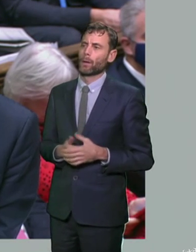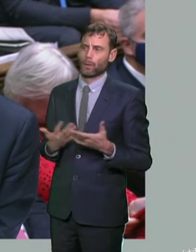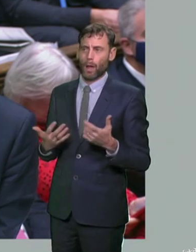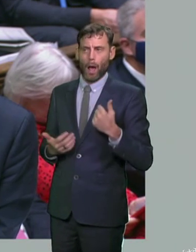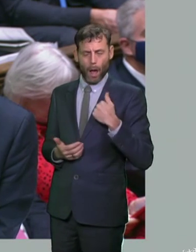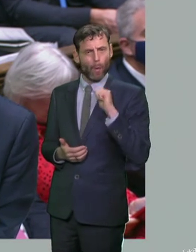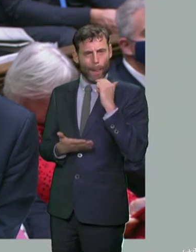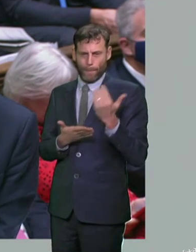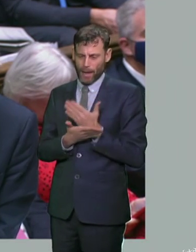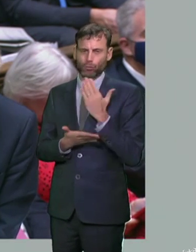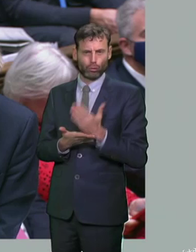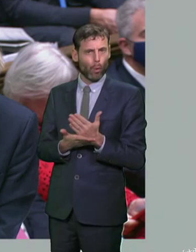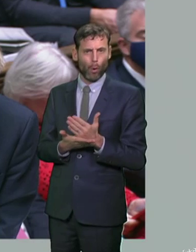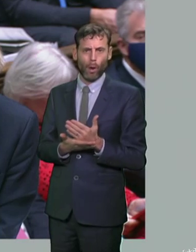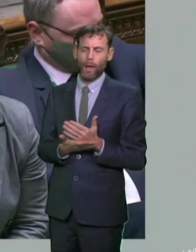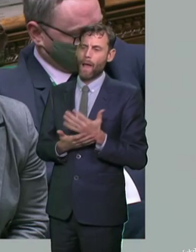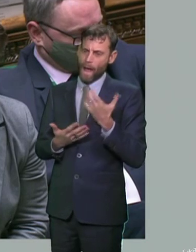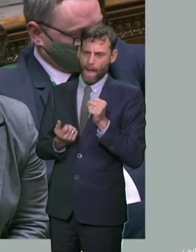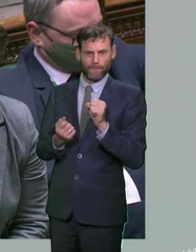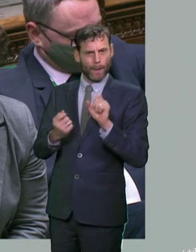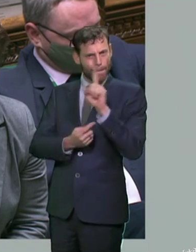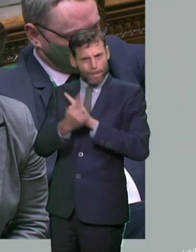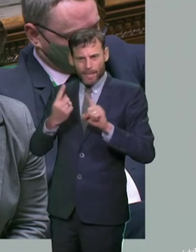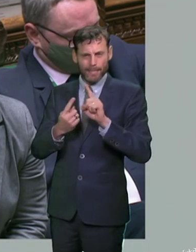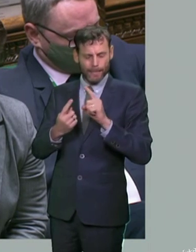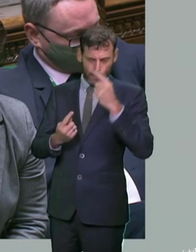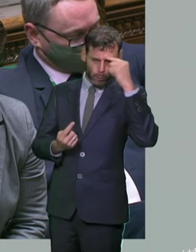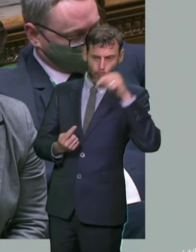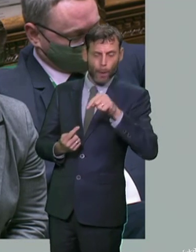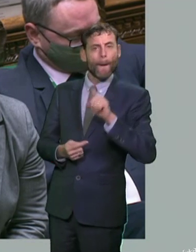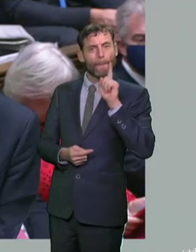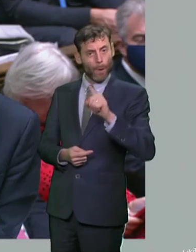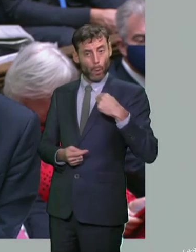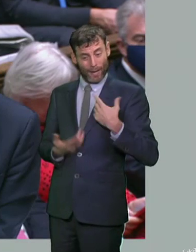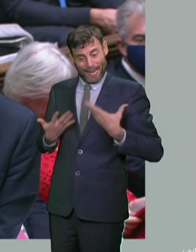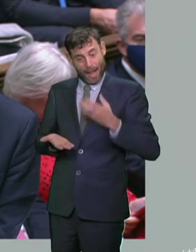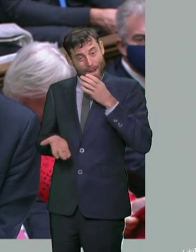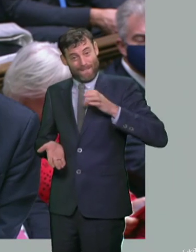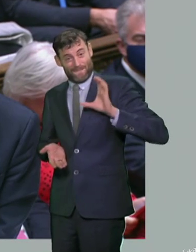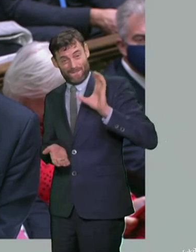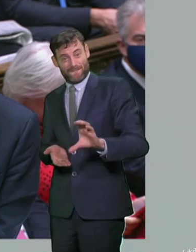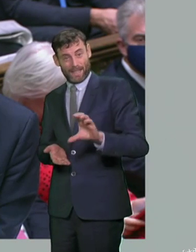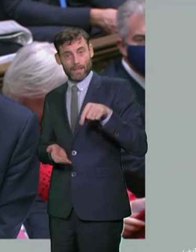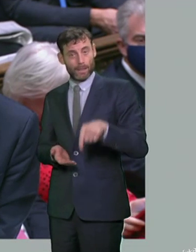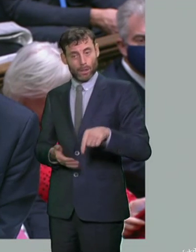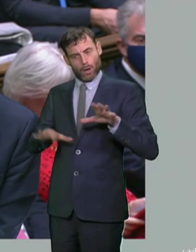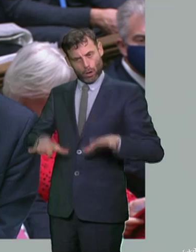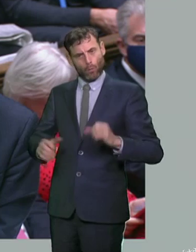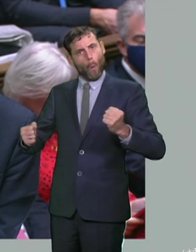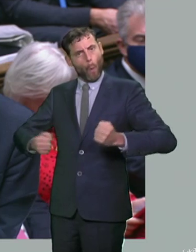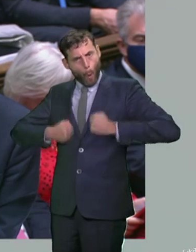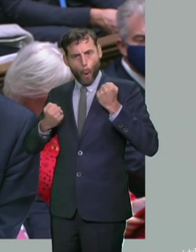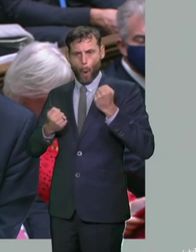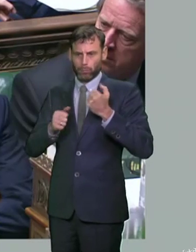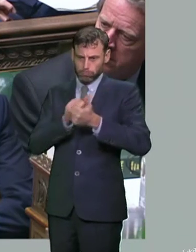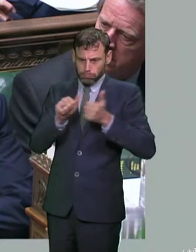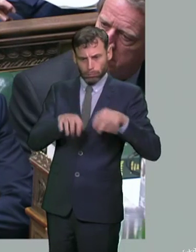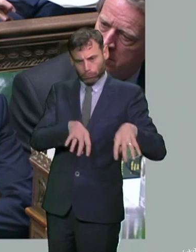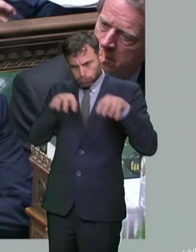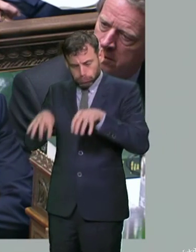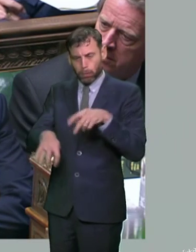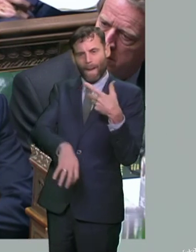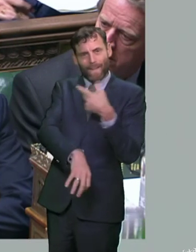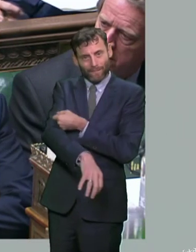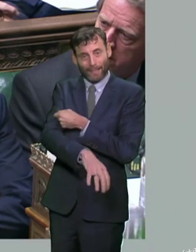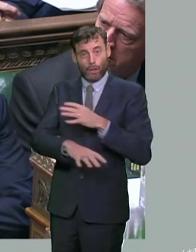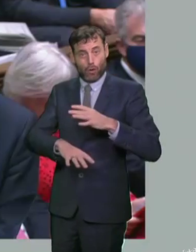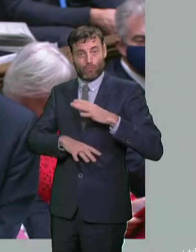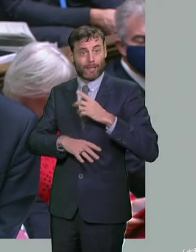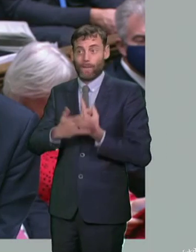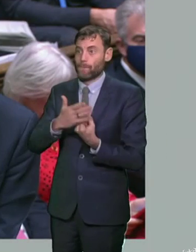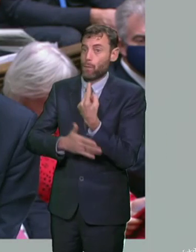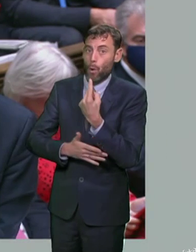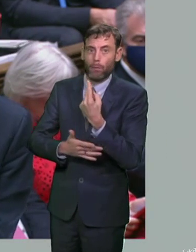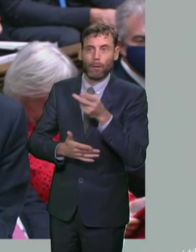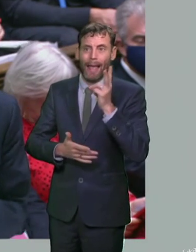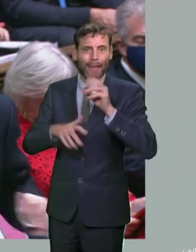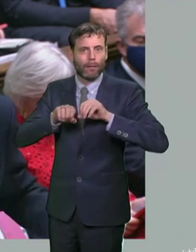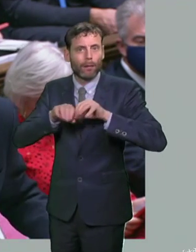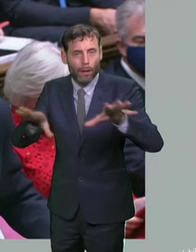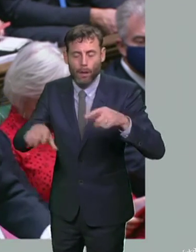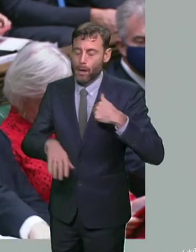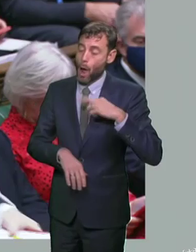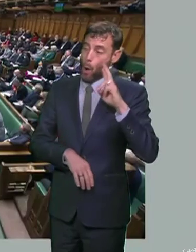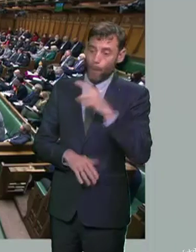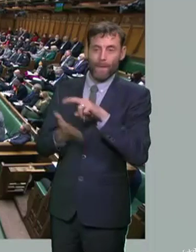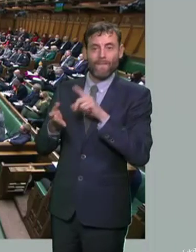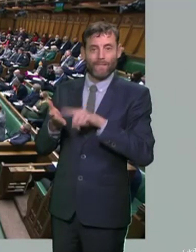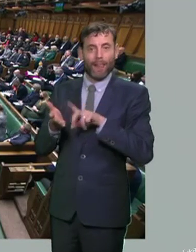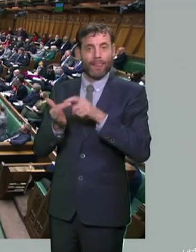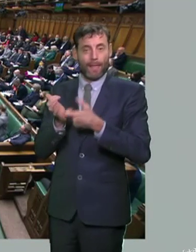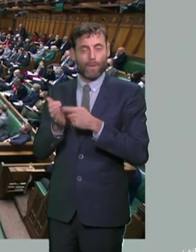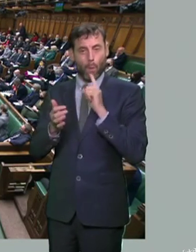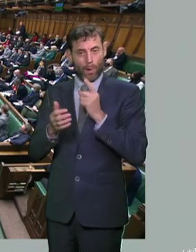I will certainly ensure that the honourable Member gets the relevant meeting. What we are doing is investing massively in this country’s vaccine capability across the country so that we are prepared for the next pandemic, and I very much hope that Valneva will be part of that.